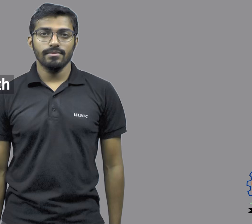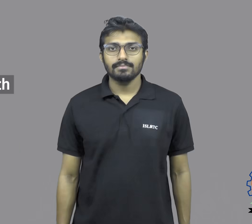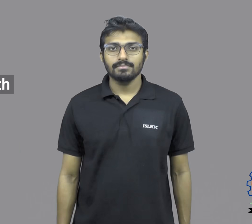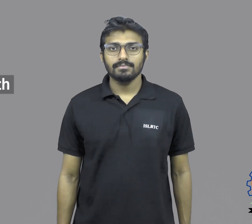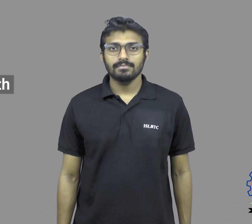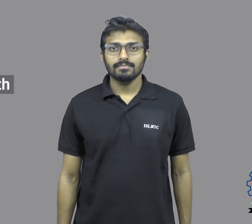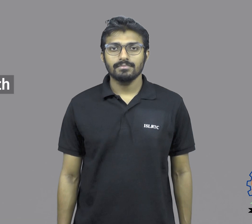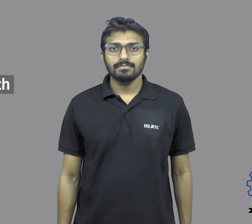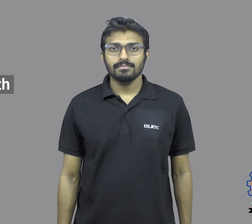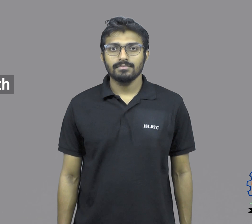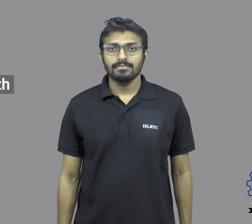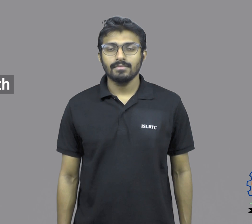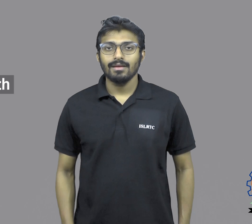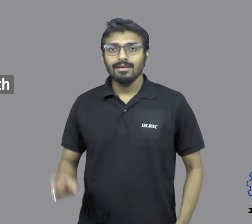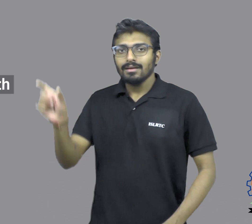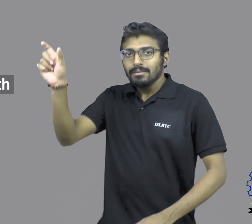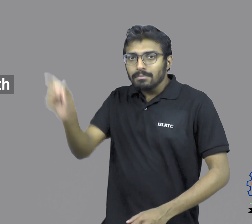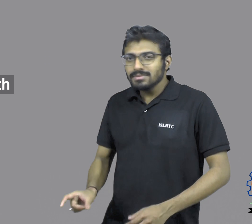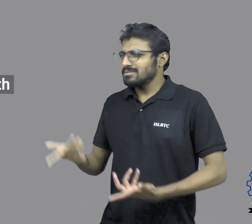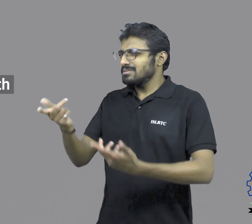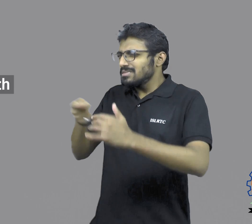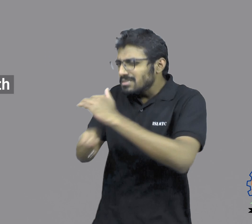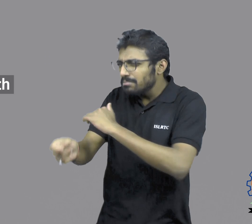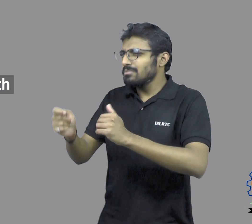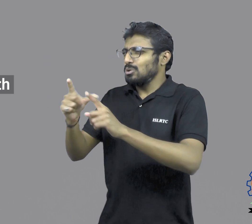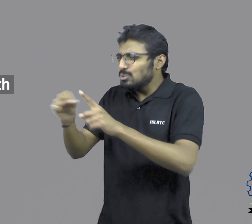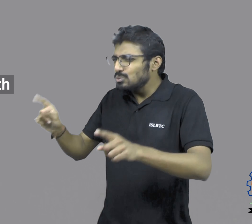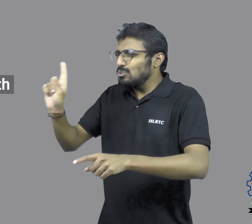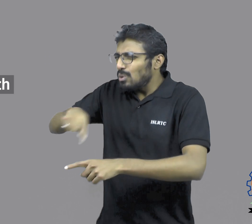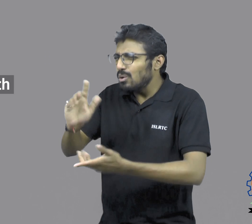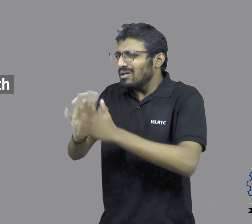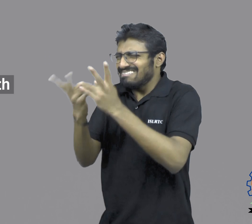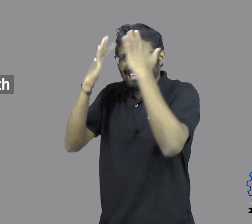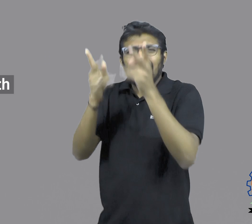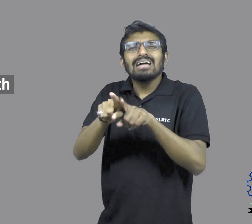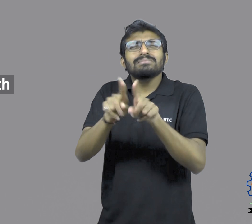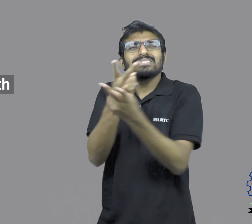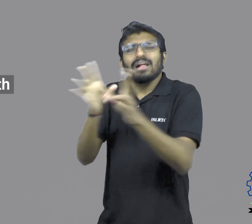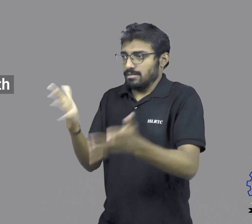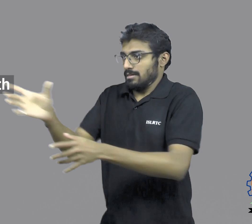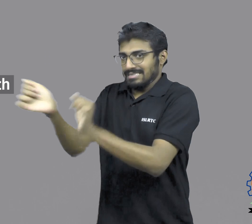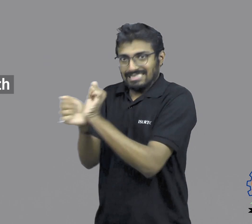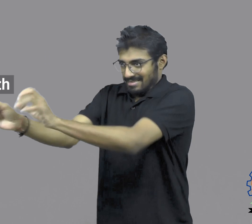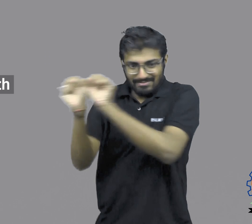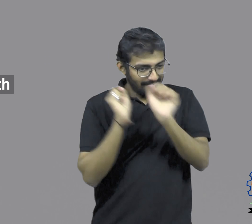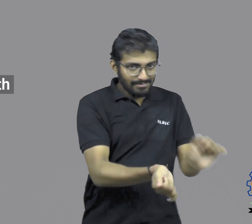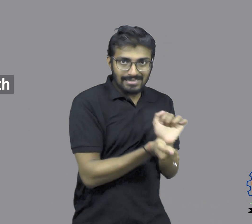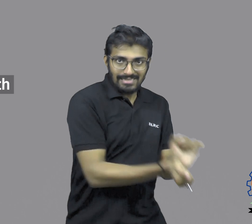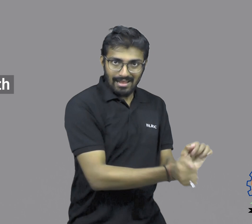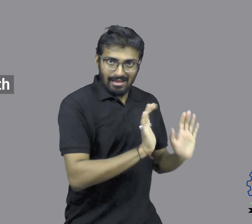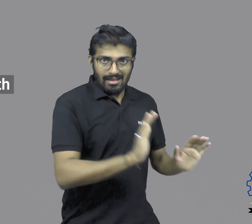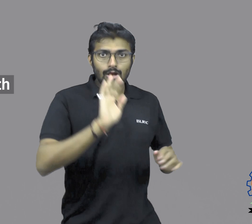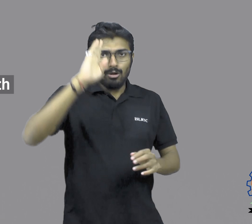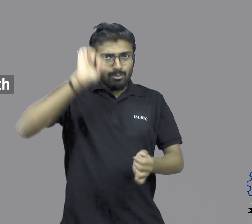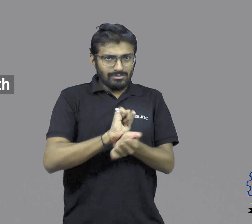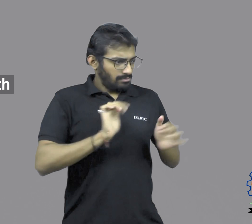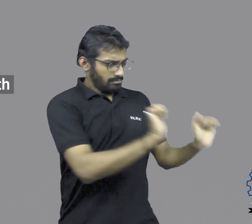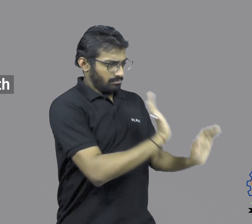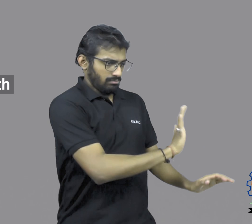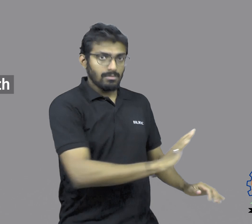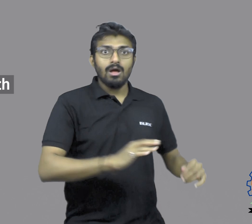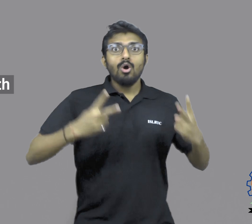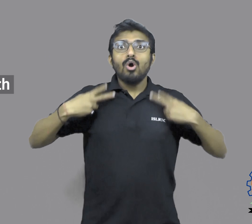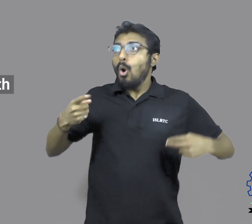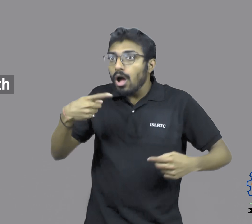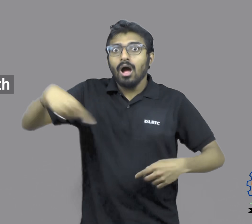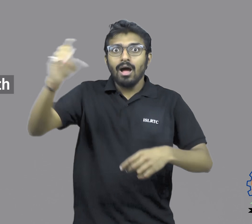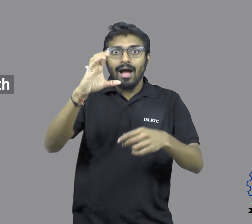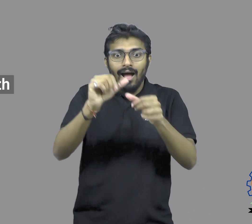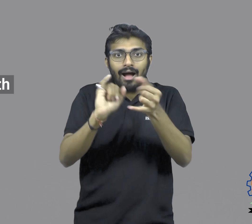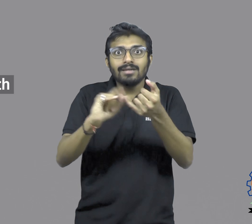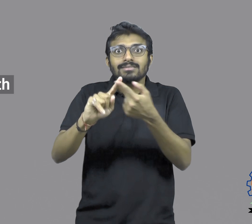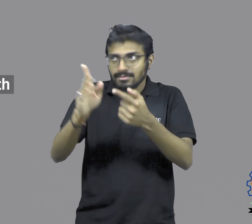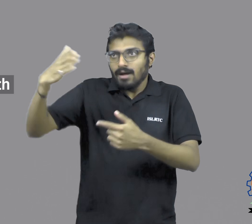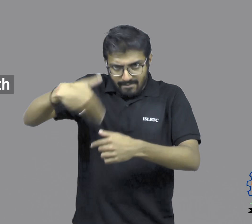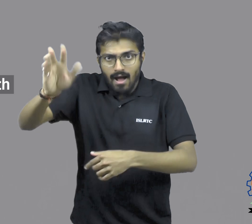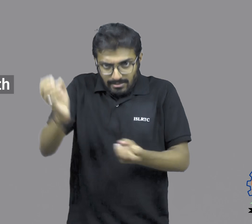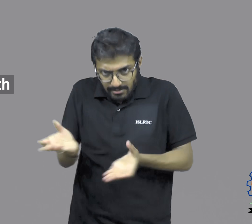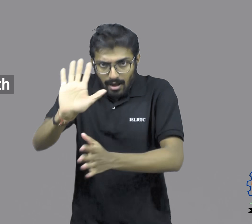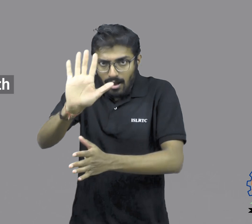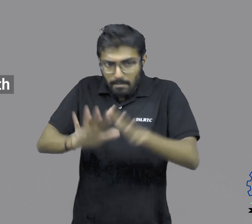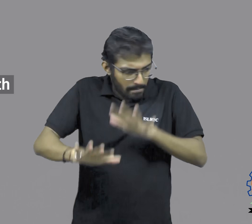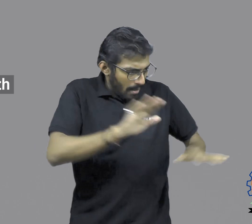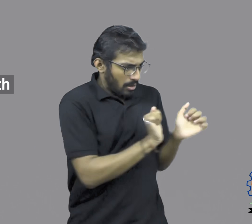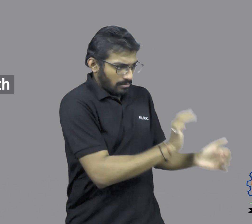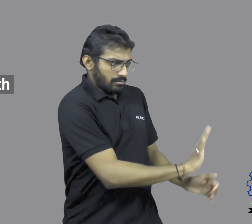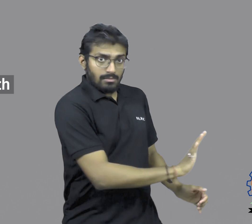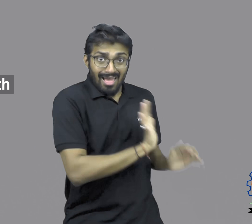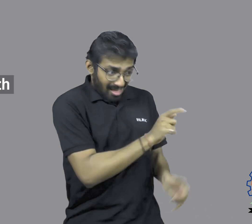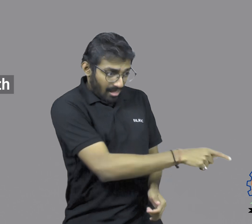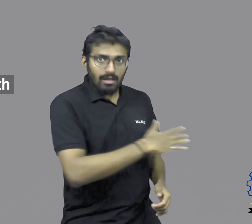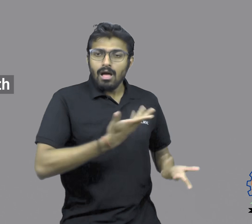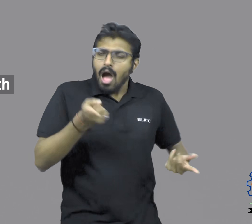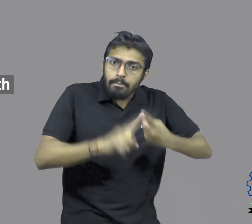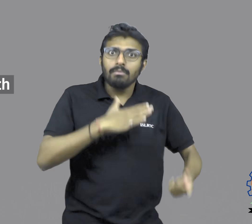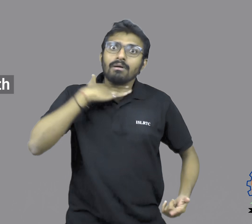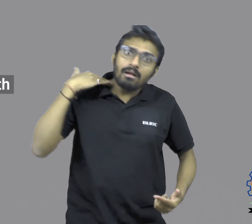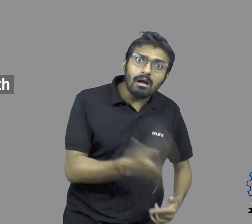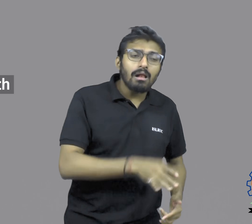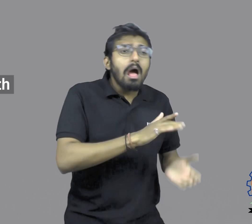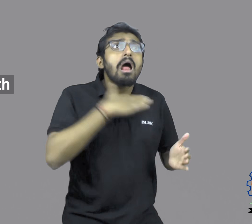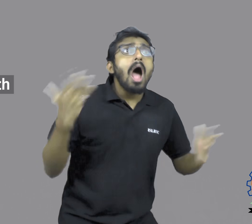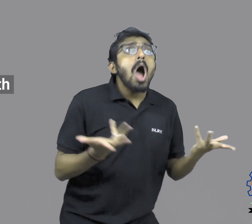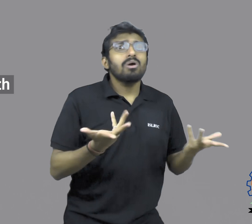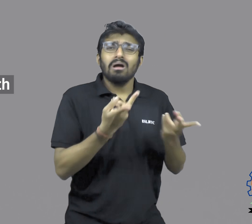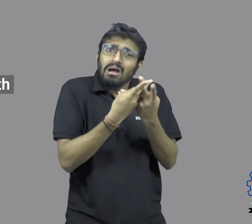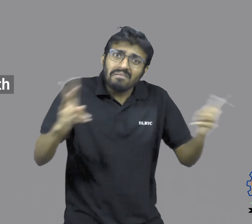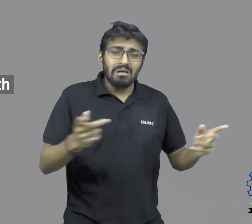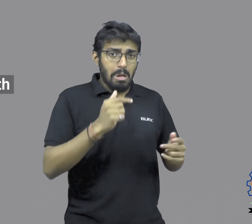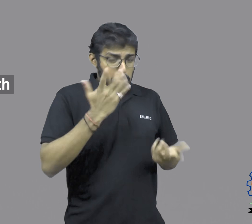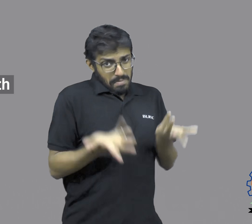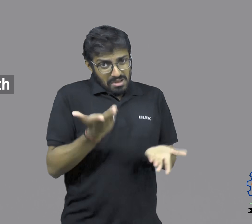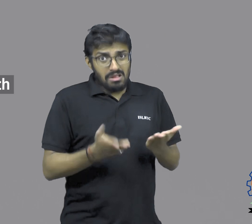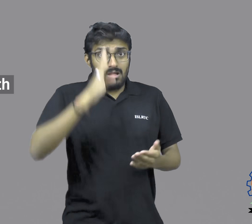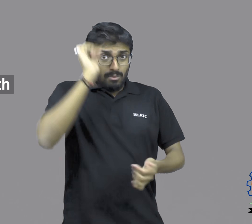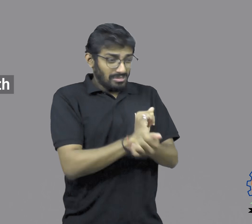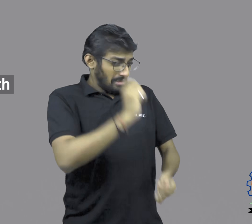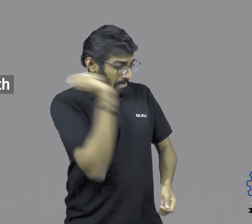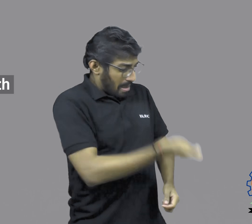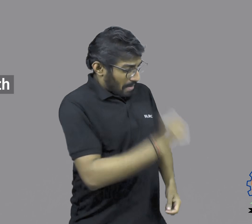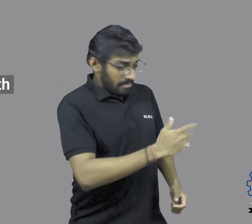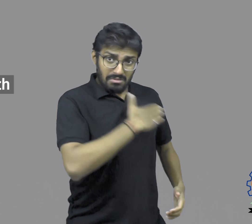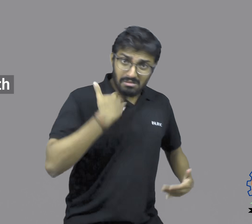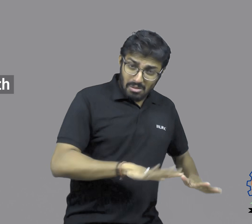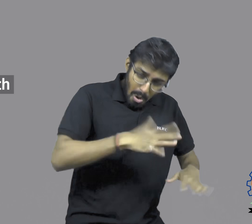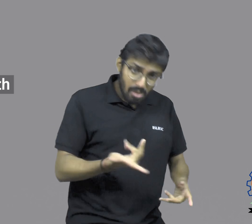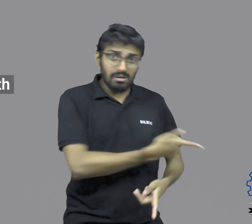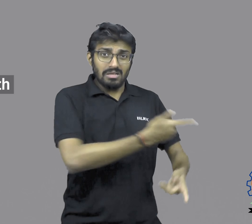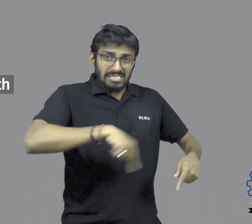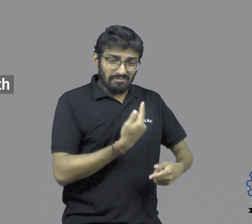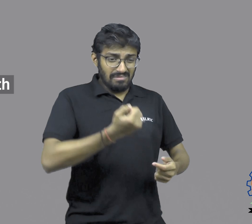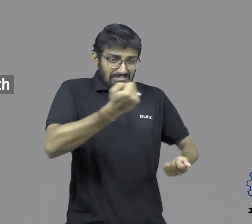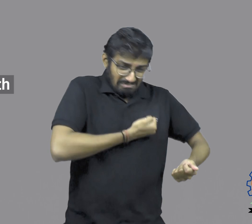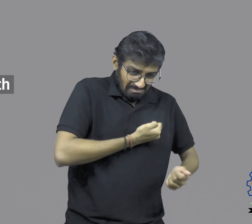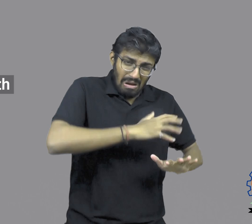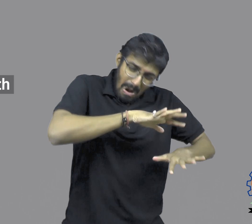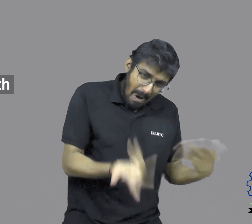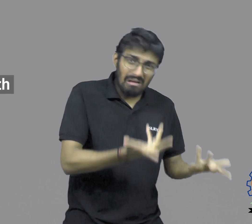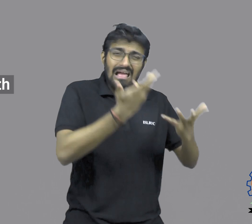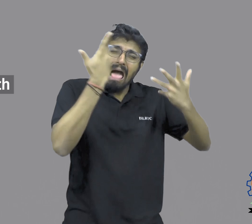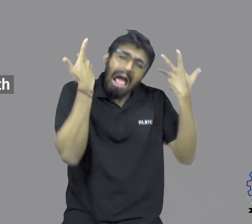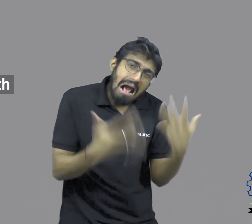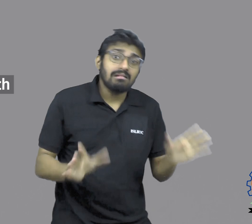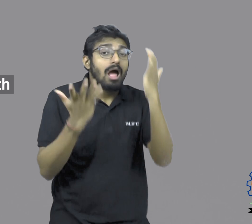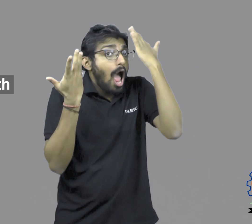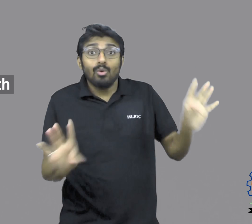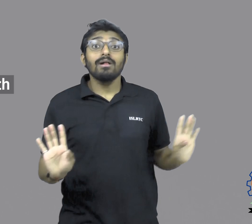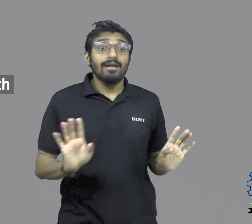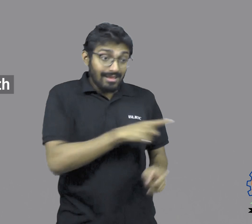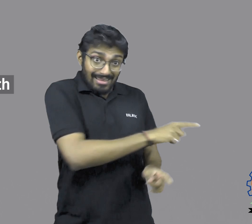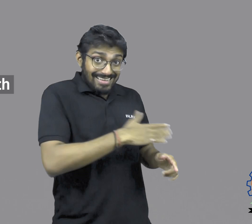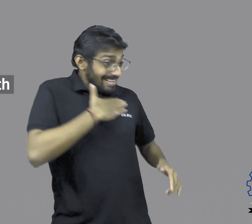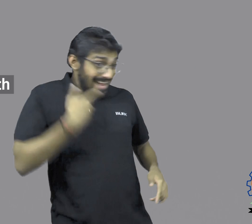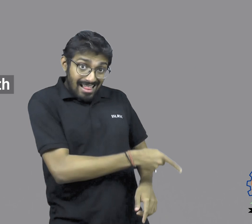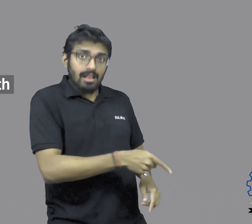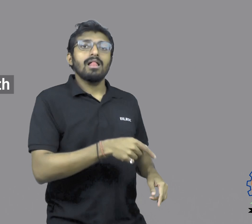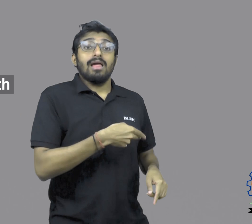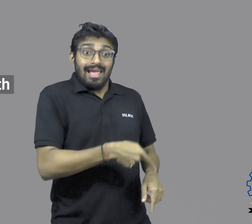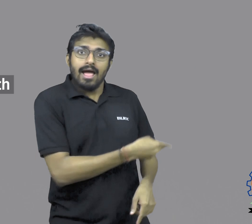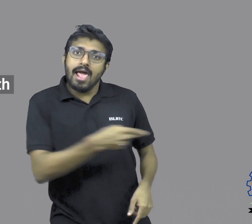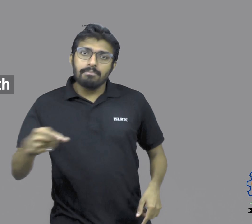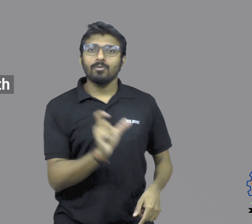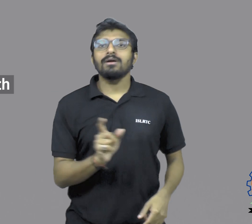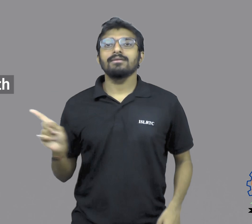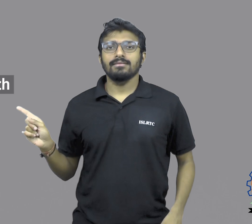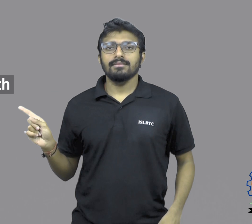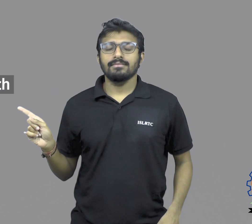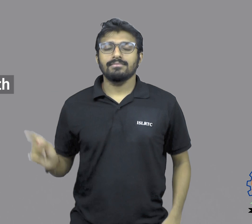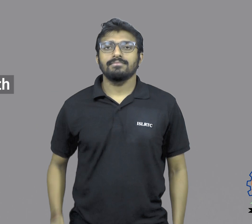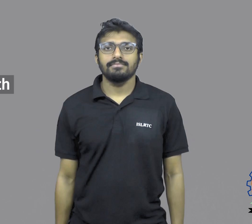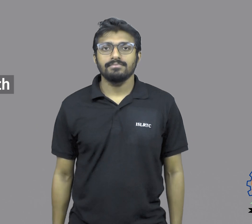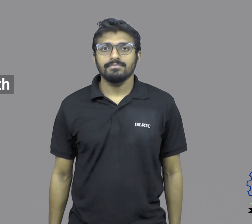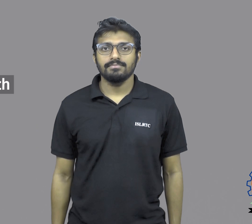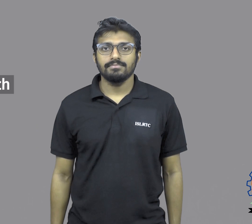Custodial Death